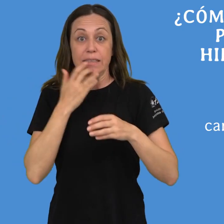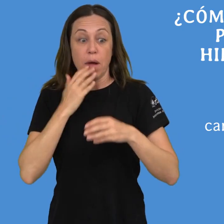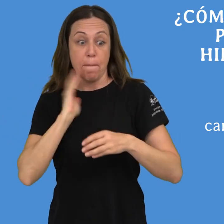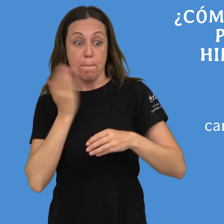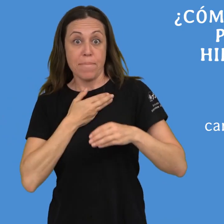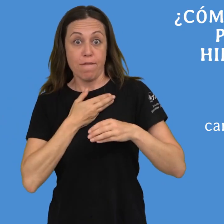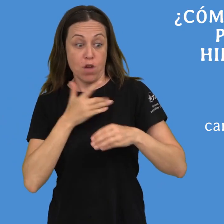afectar